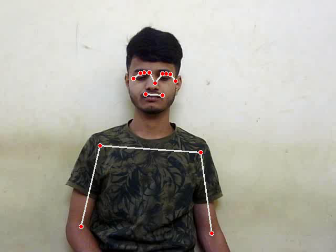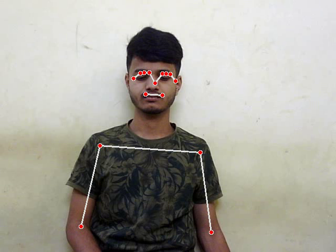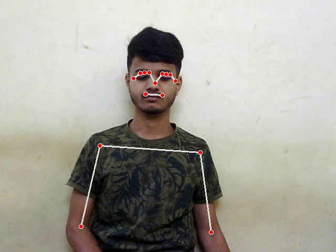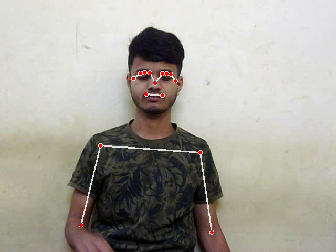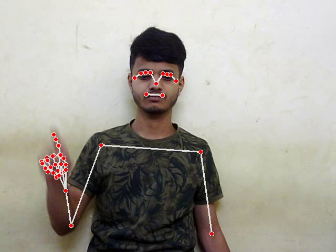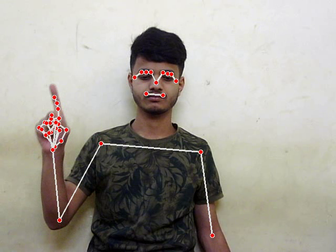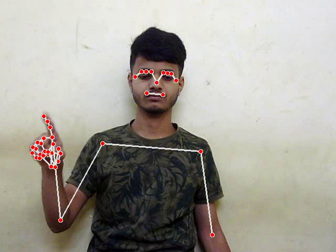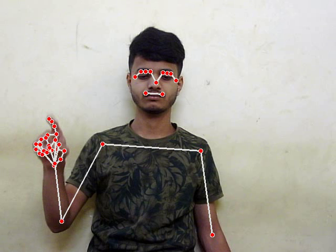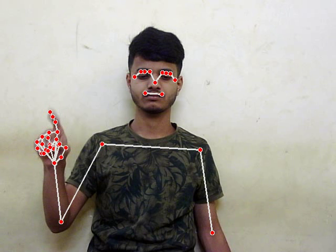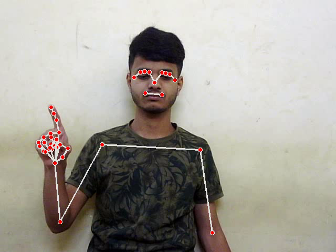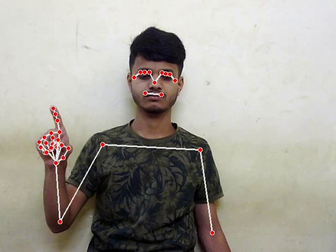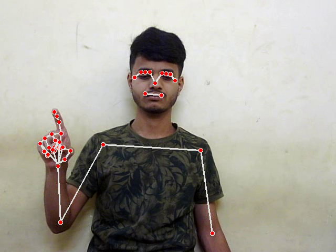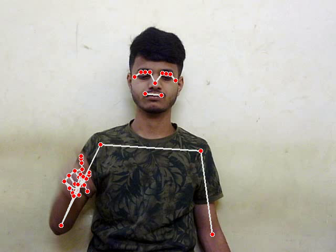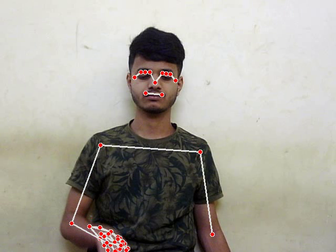need